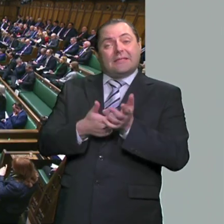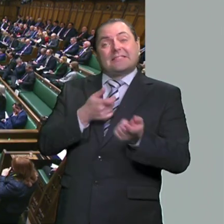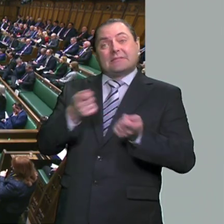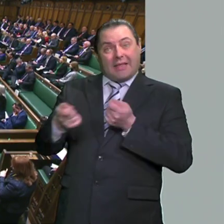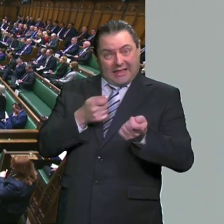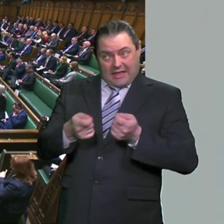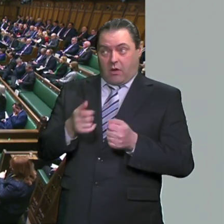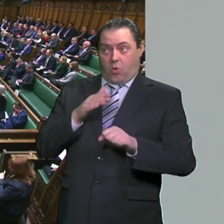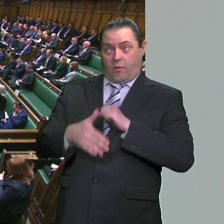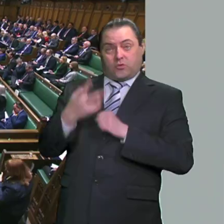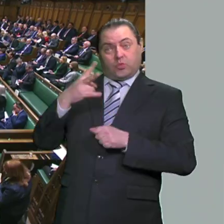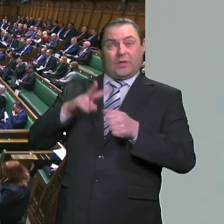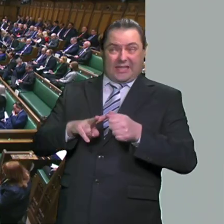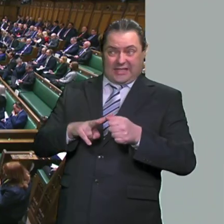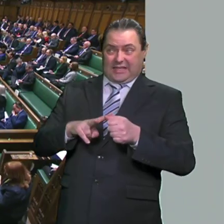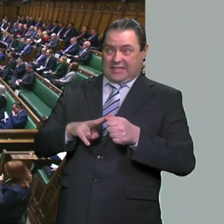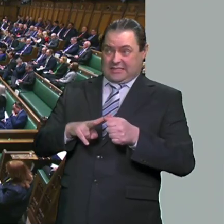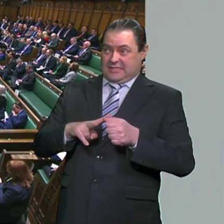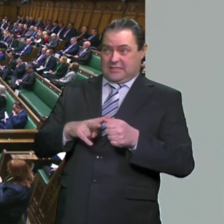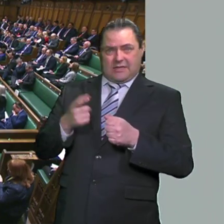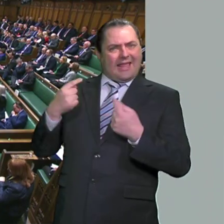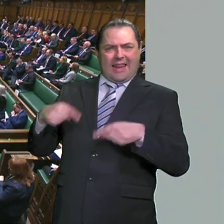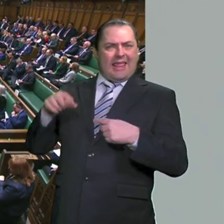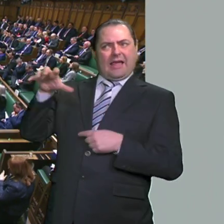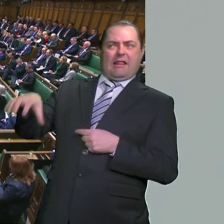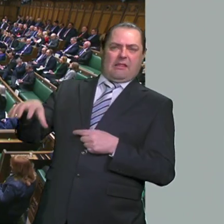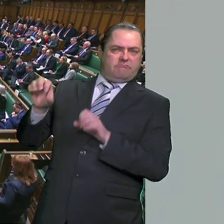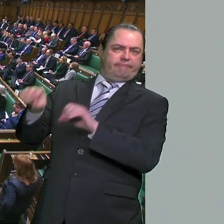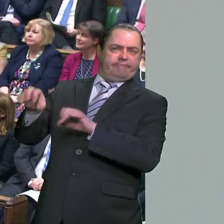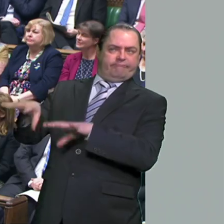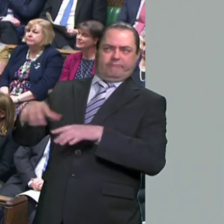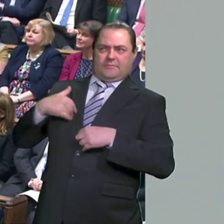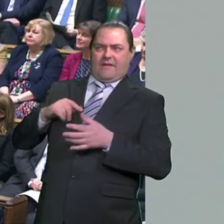For more than two years, an illegal waste site has been operating in the village of Borstal.